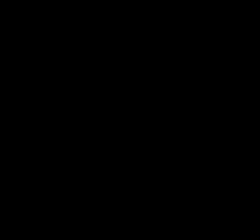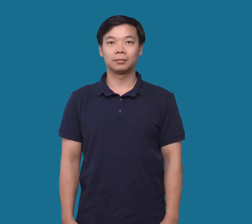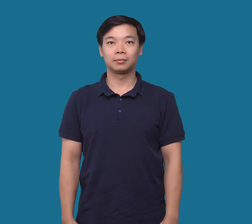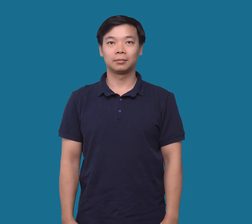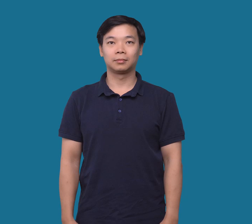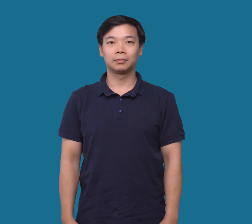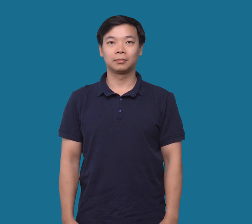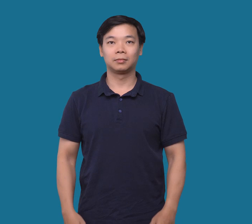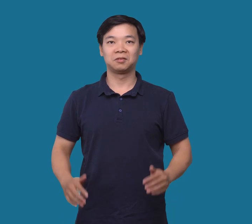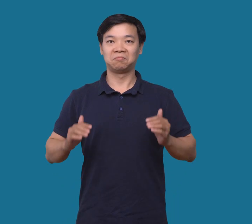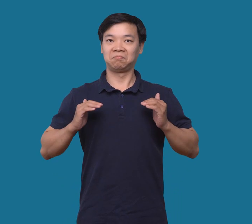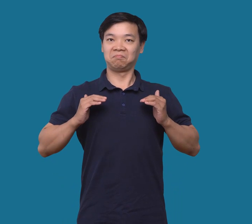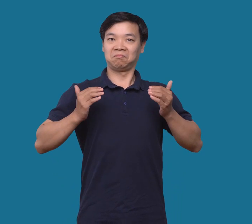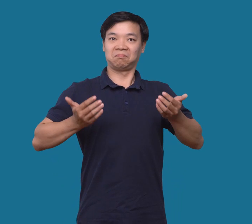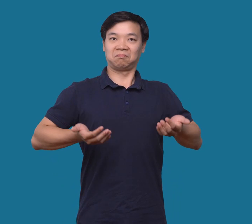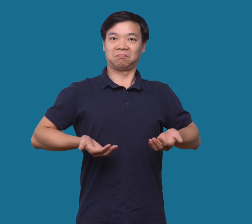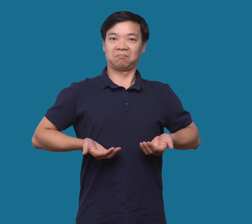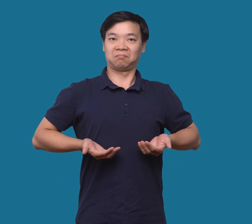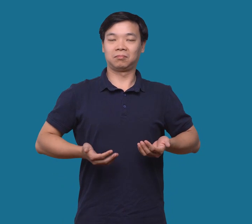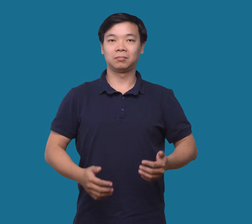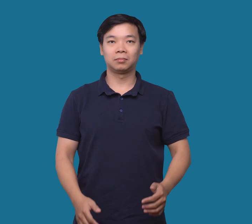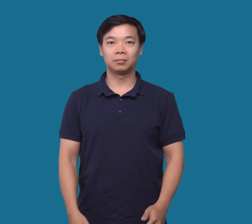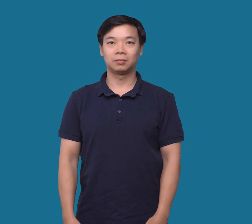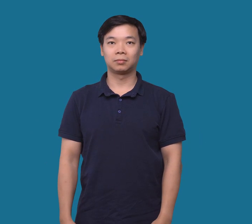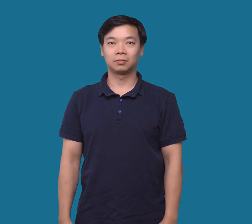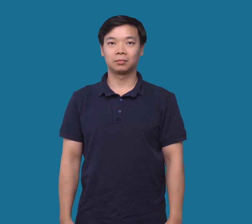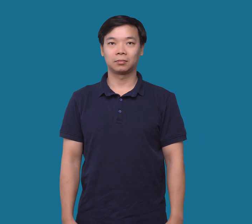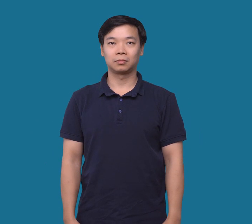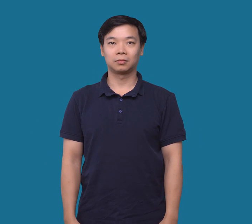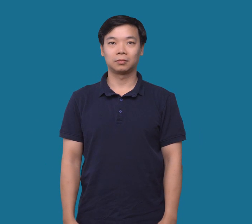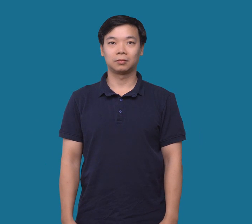vạm vỡ